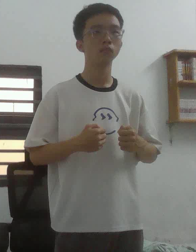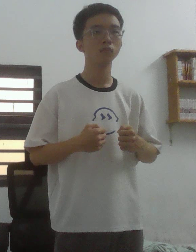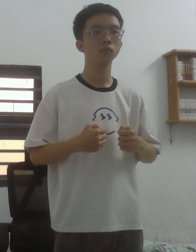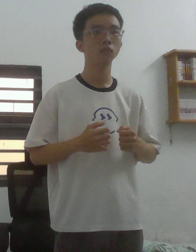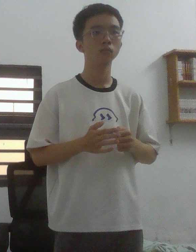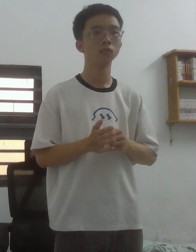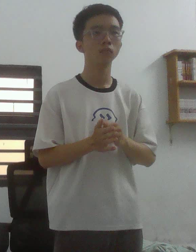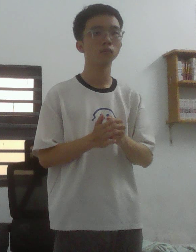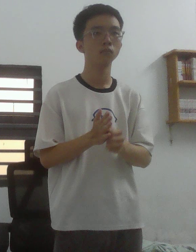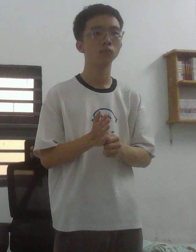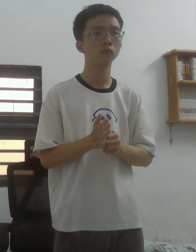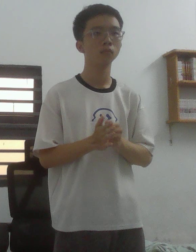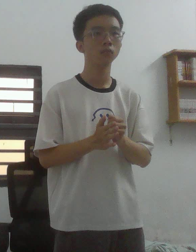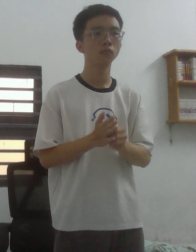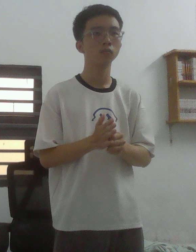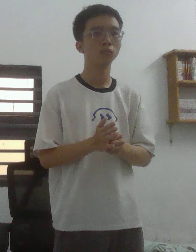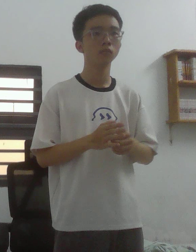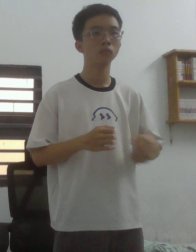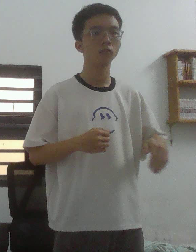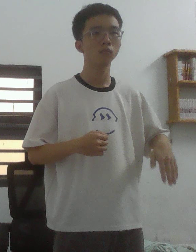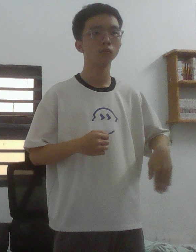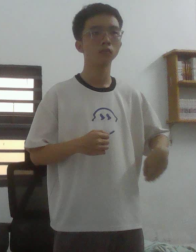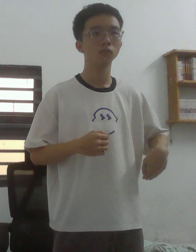thang sau